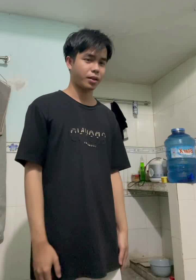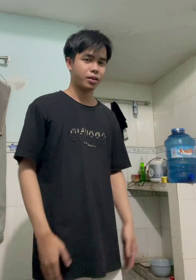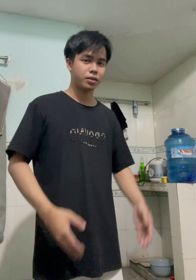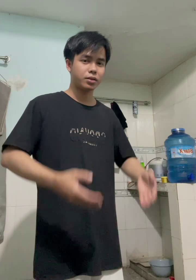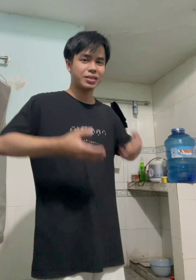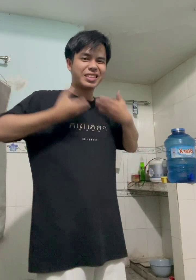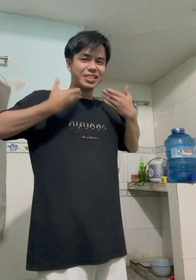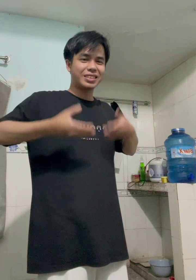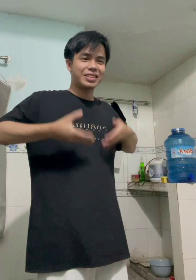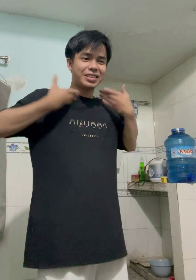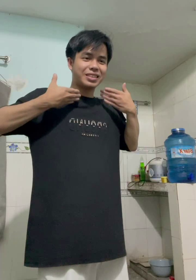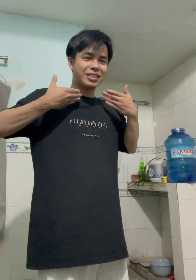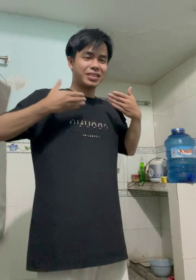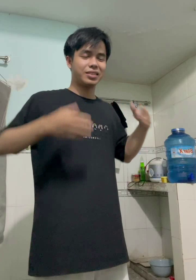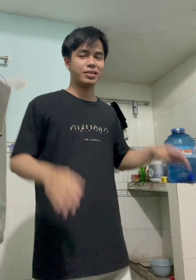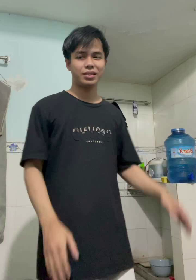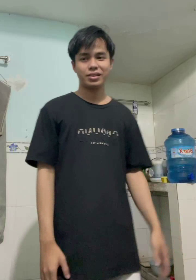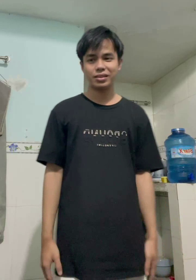vui ve